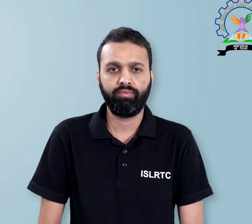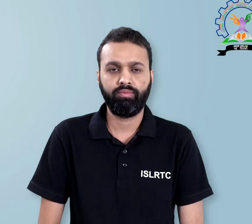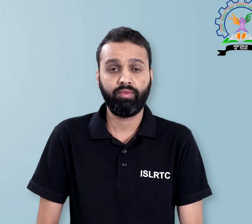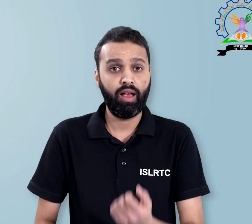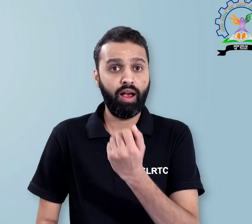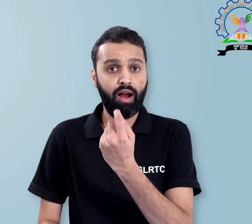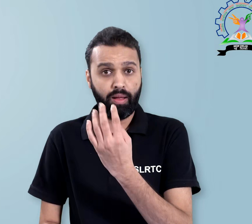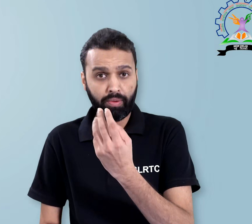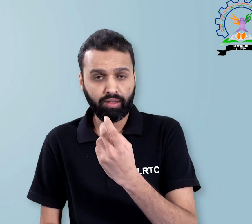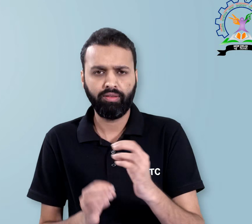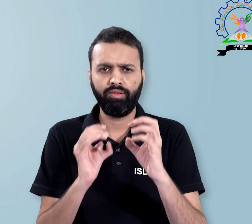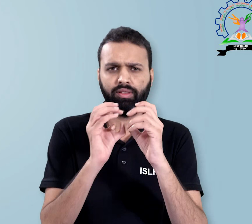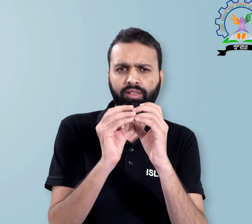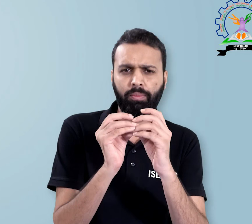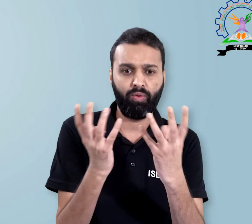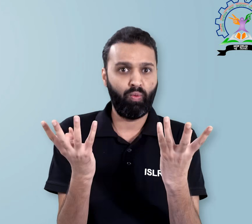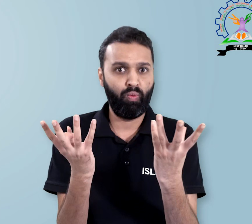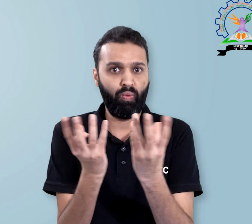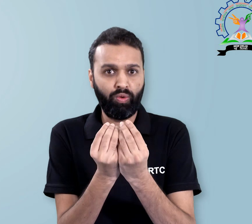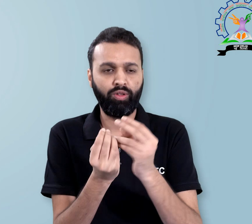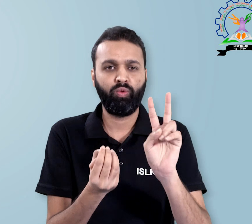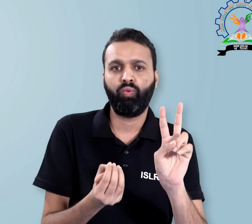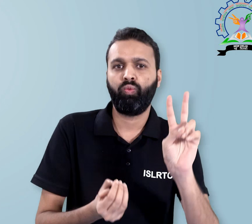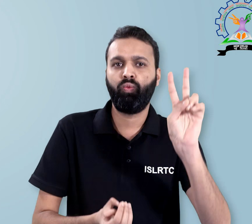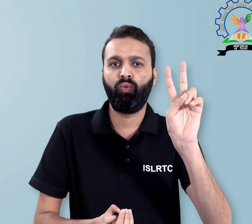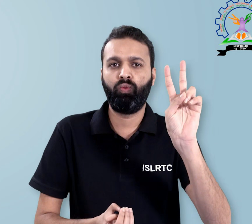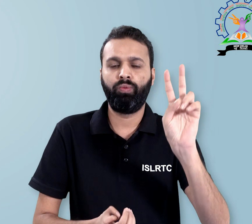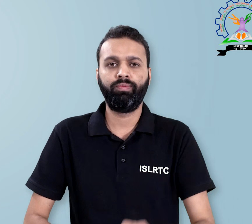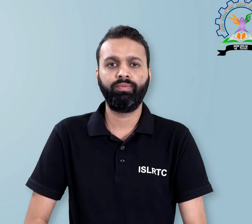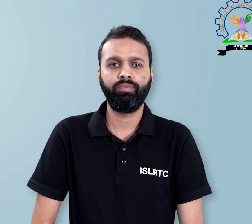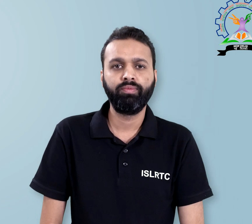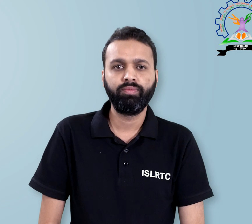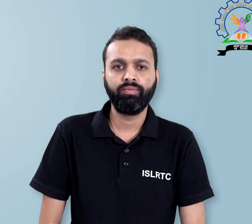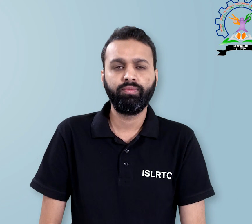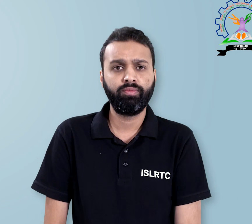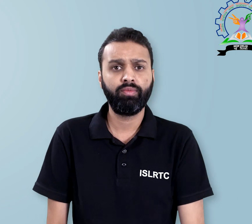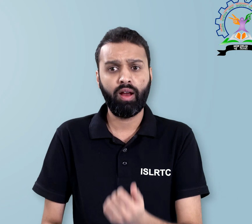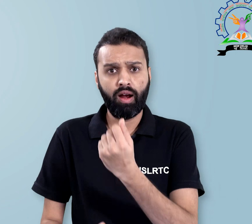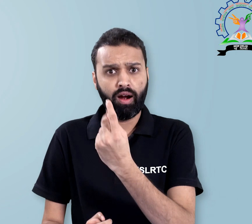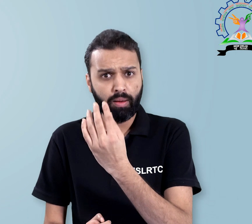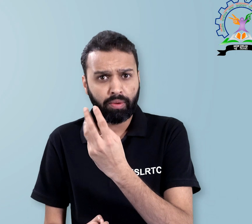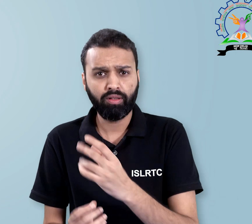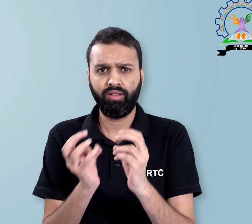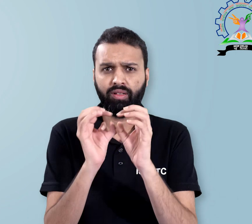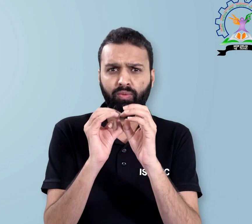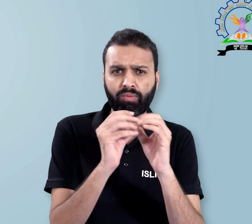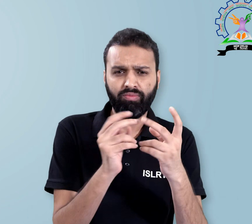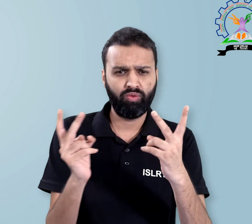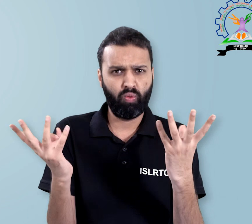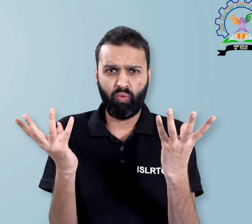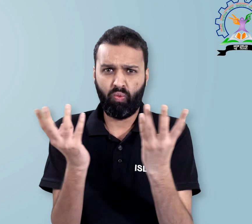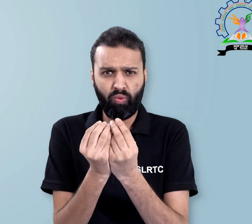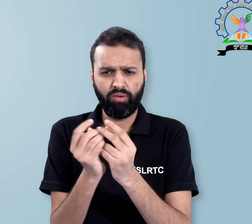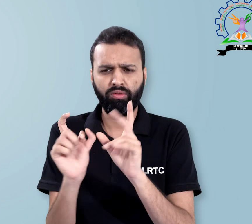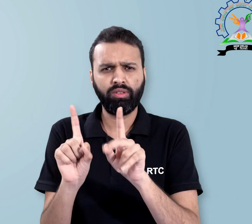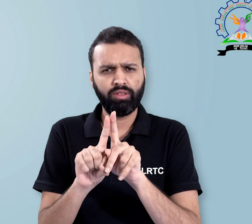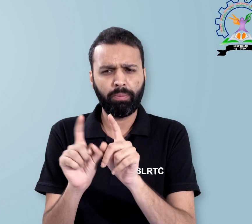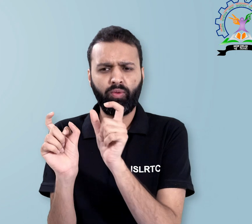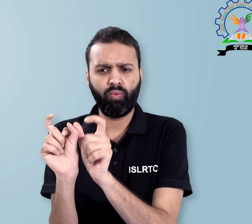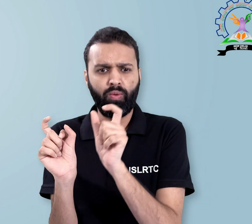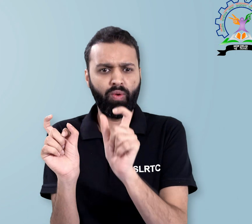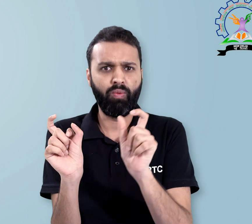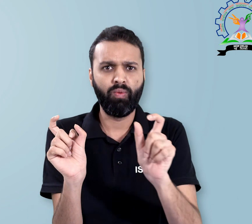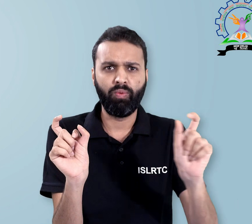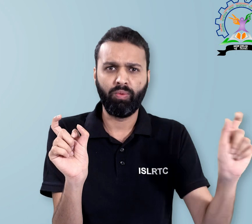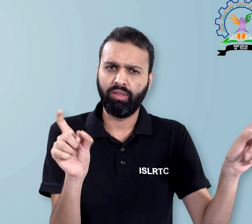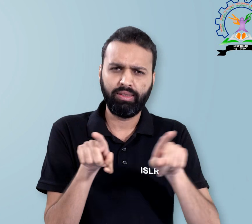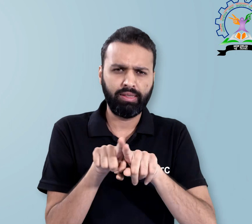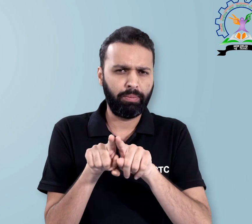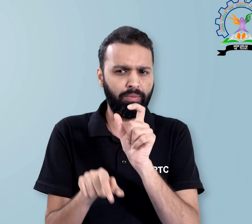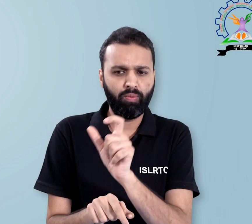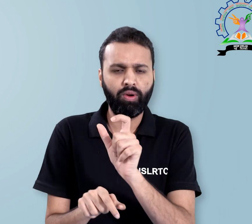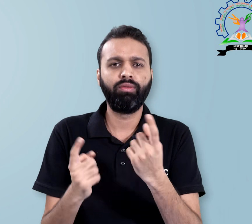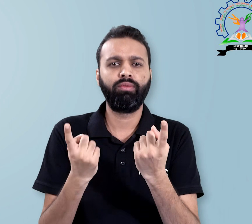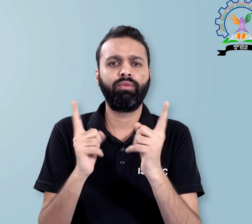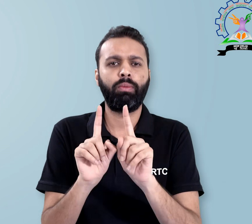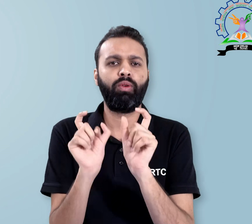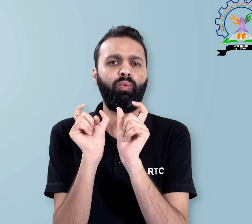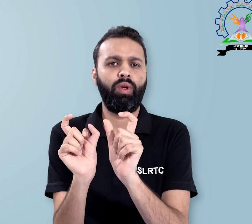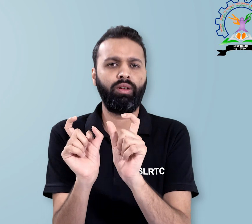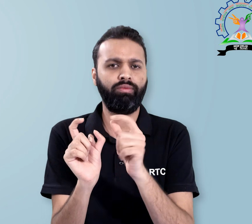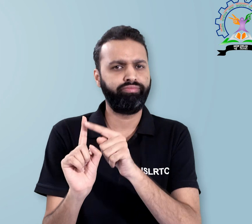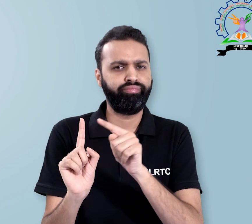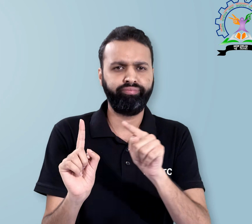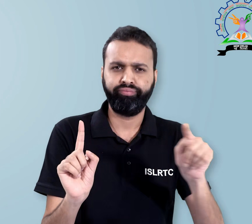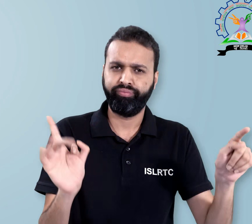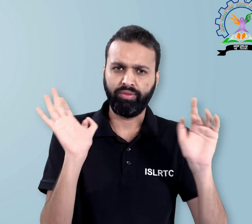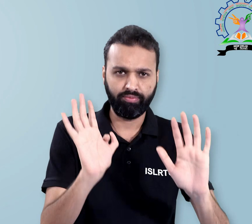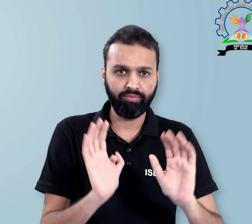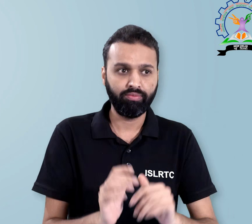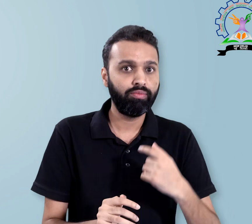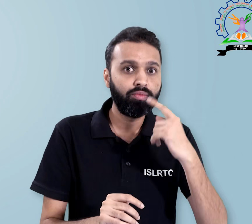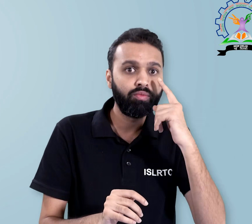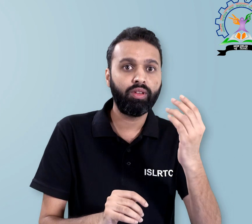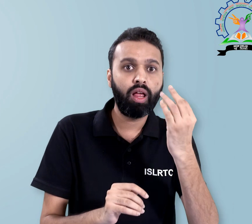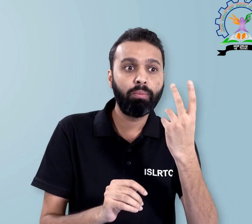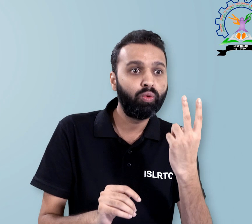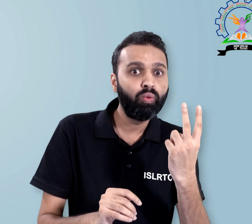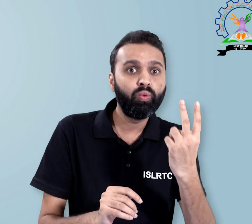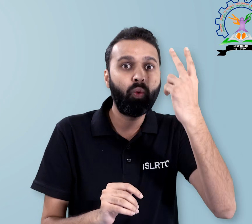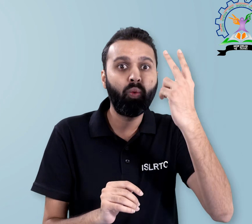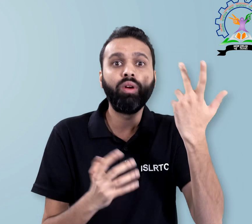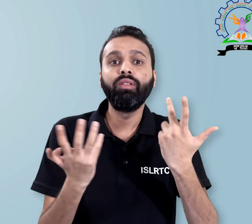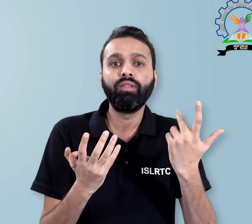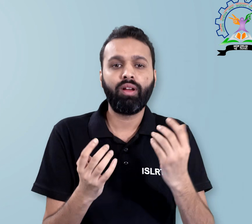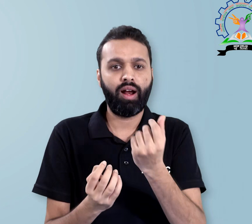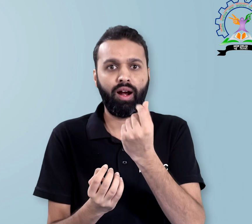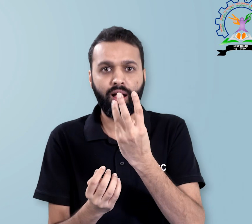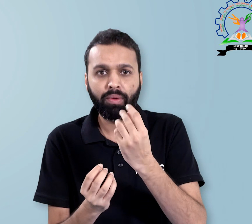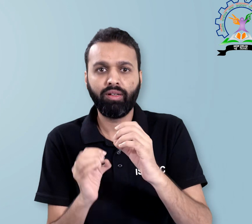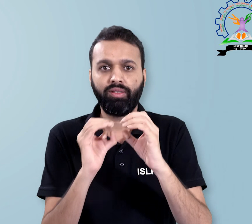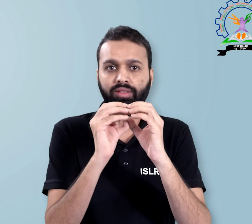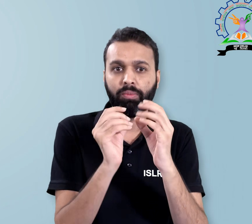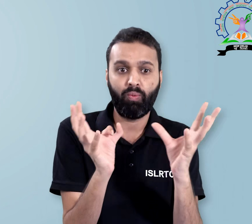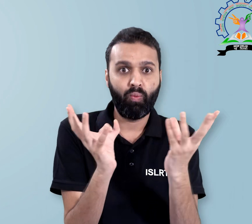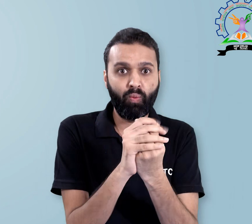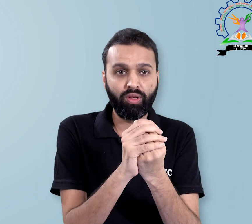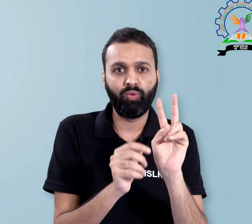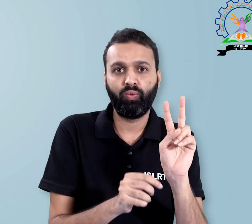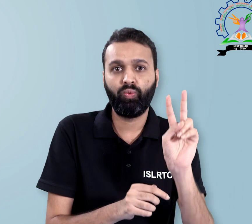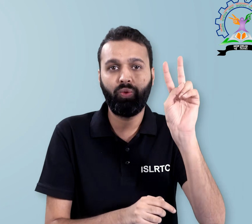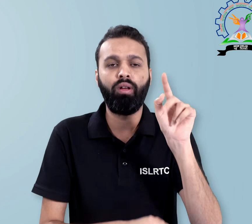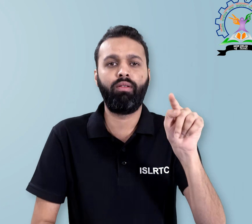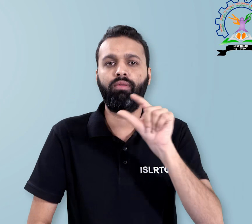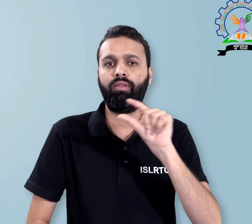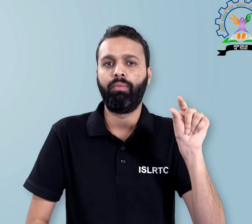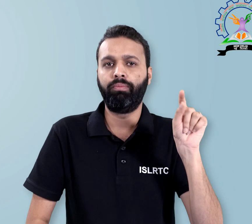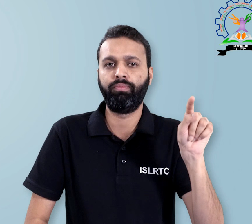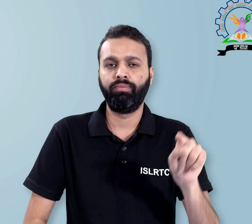Quadratic Equation It is an algebraic equation of degree 2, meaning the highest exponent of the variable is 2. For example, y = ax^2 + bx + c